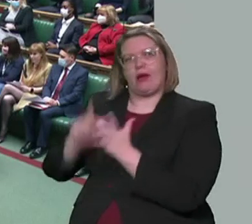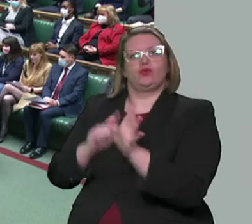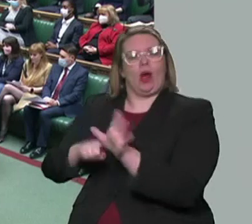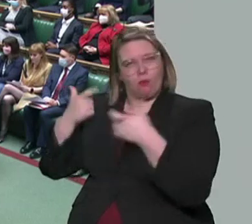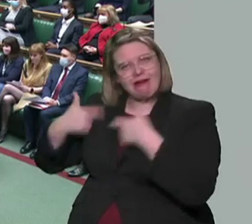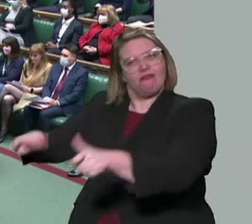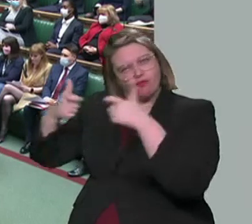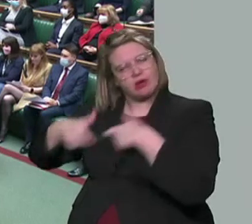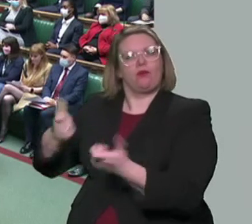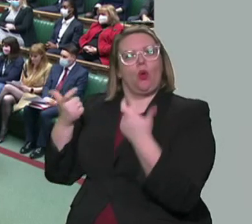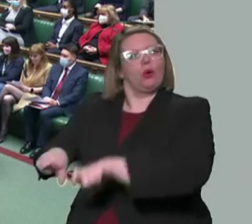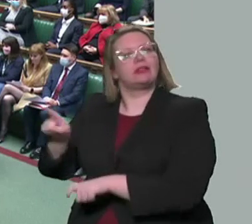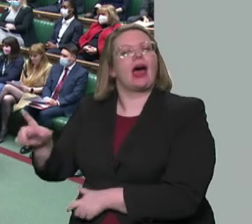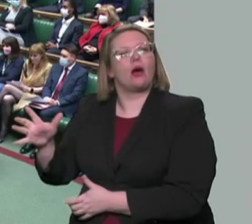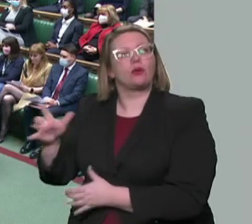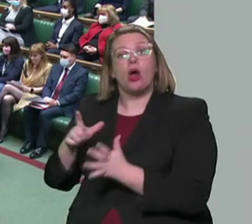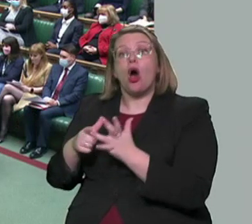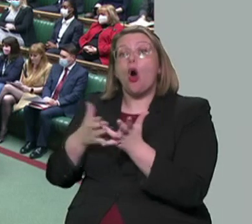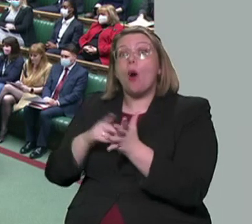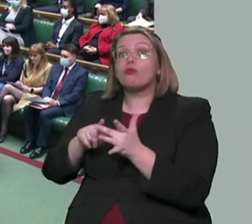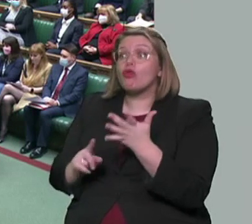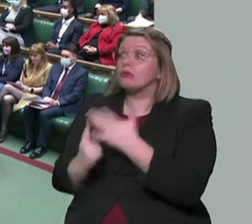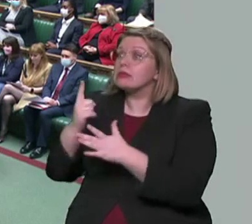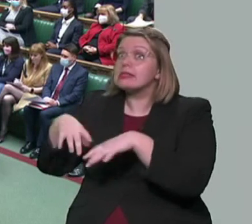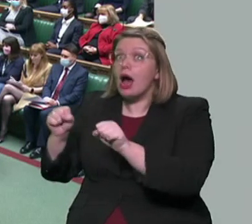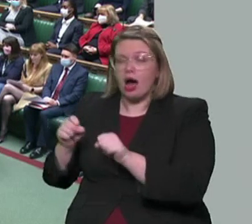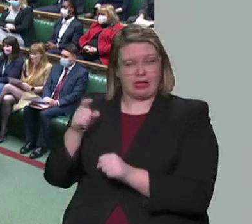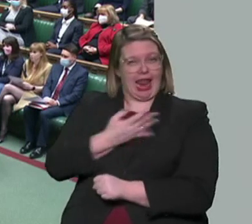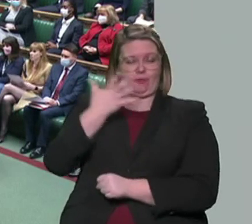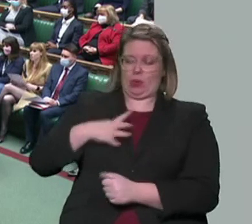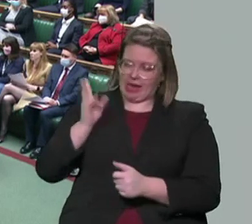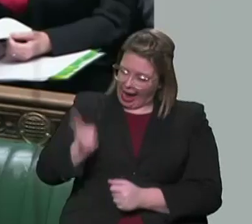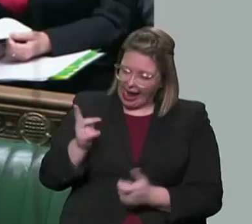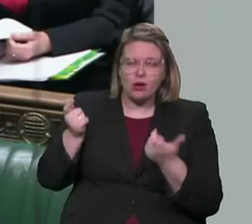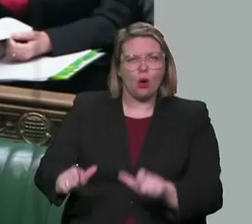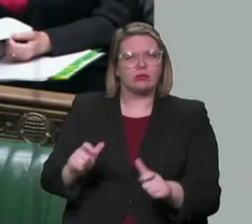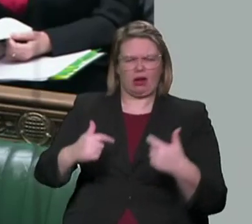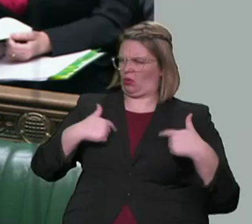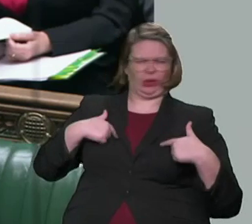When omicron hit, they were calling for further restrictions.